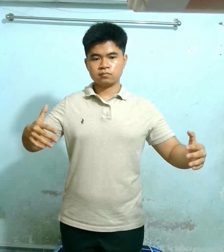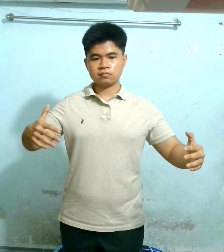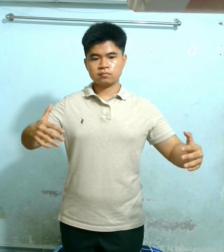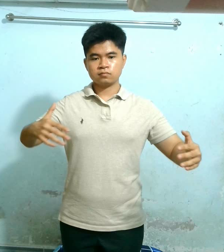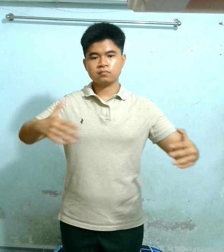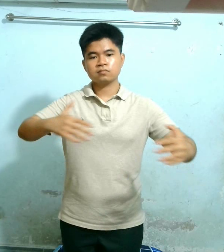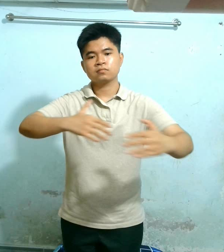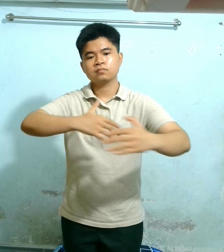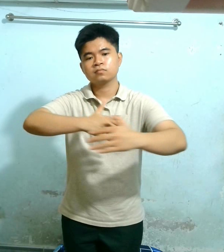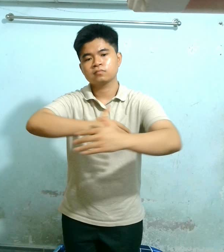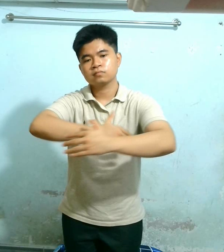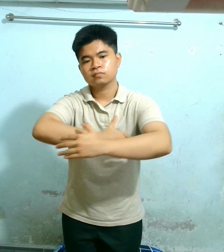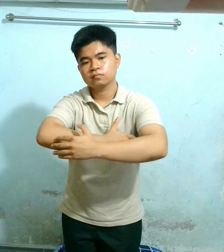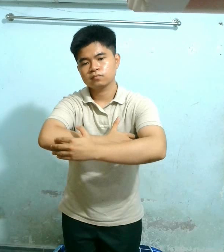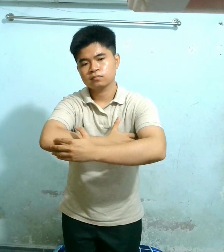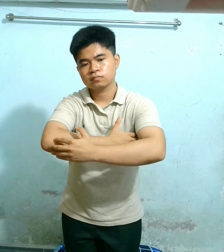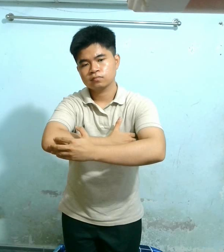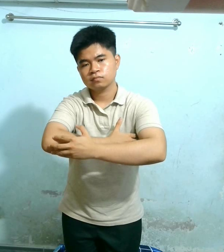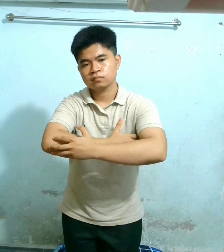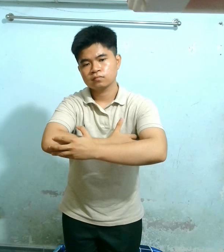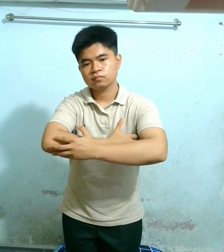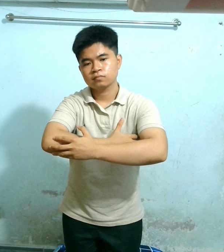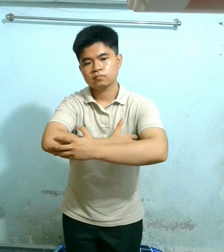om